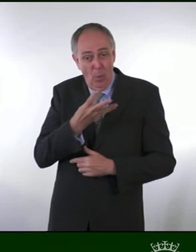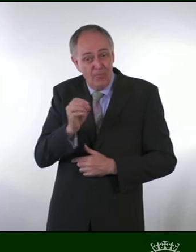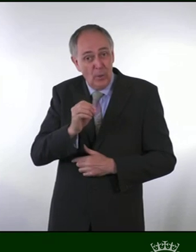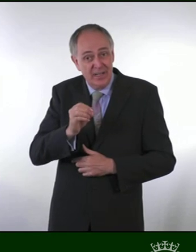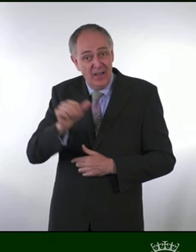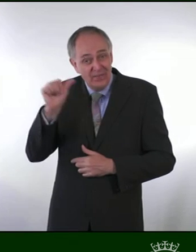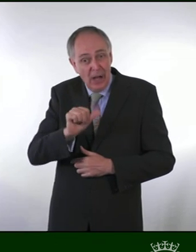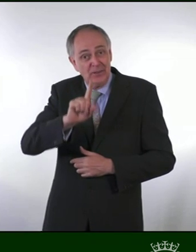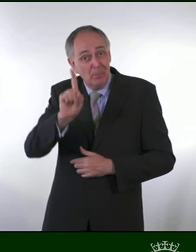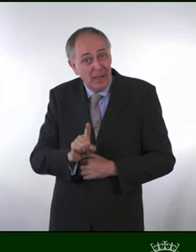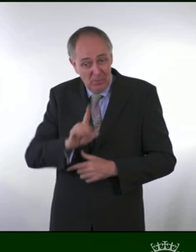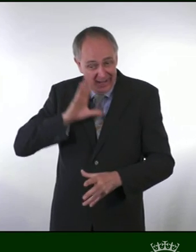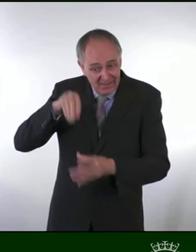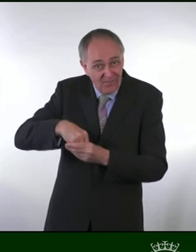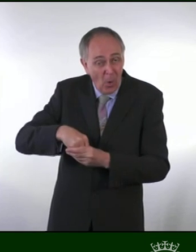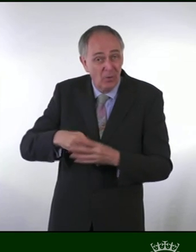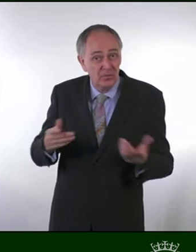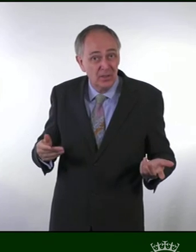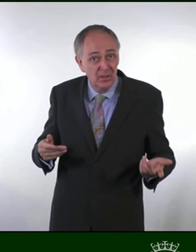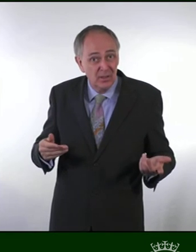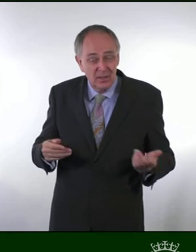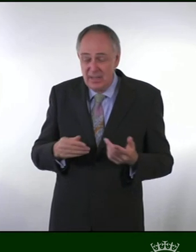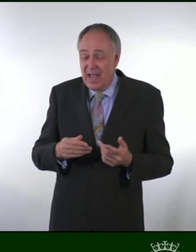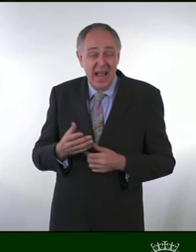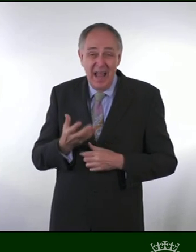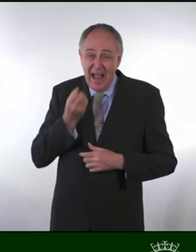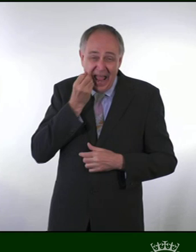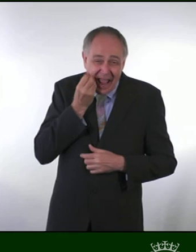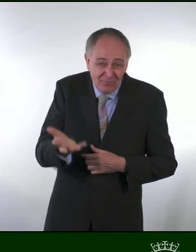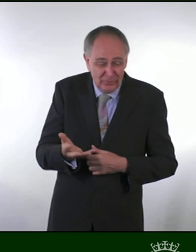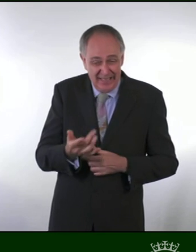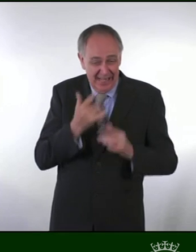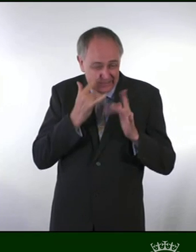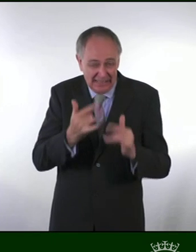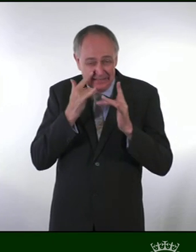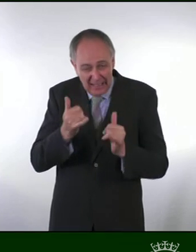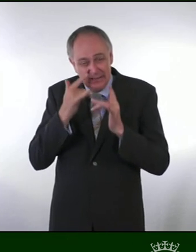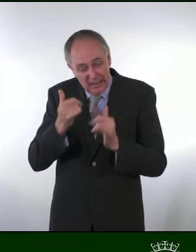As he knows, thousands of people are being tested every day.